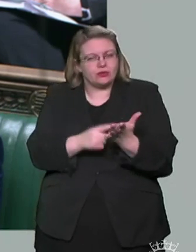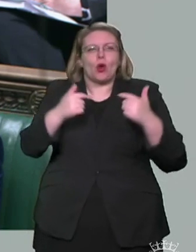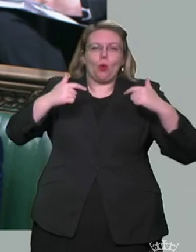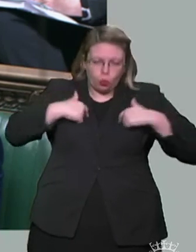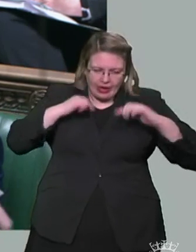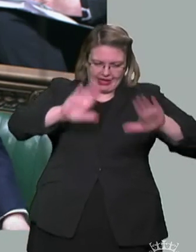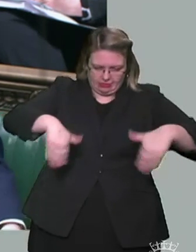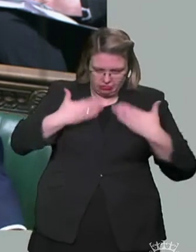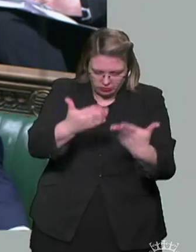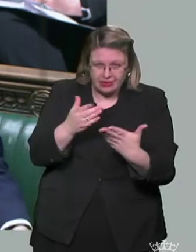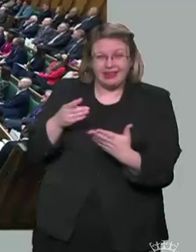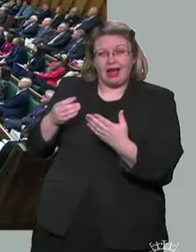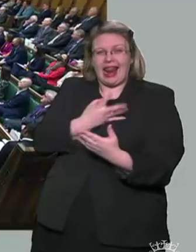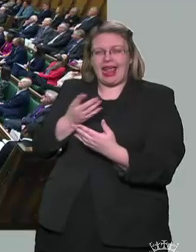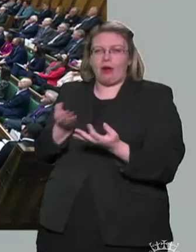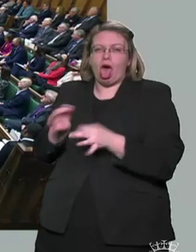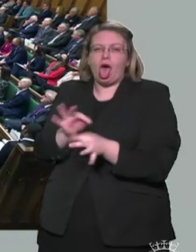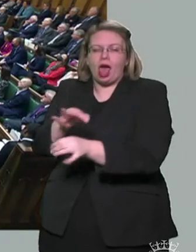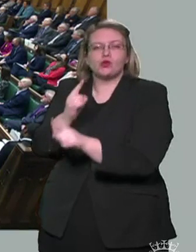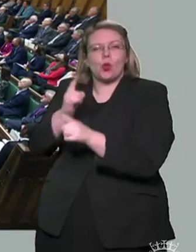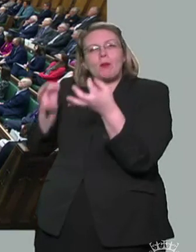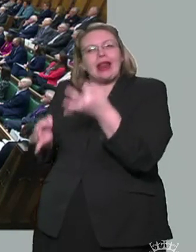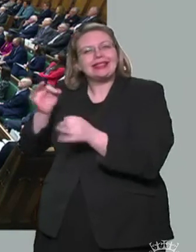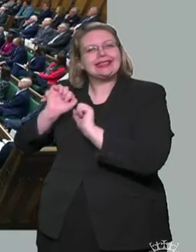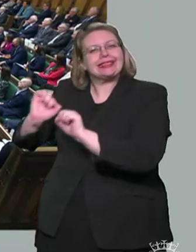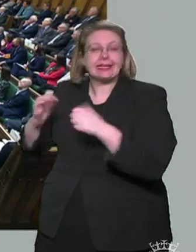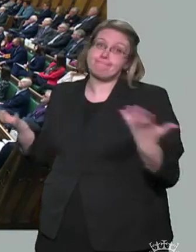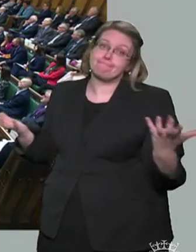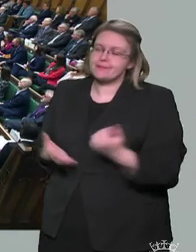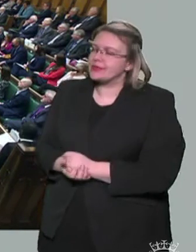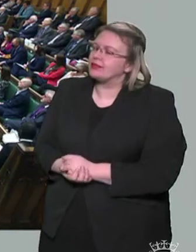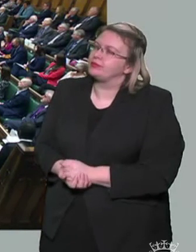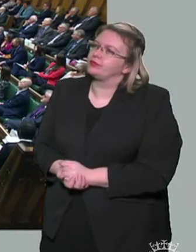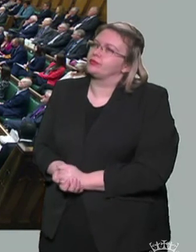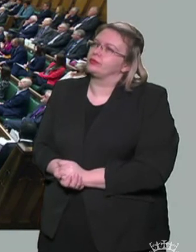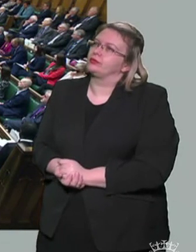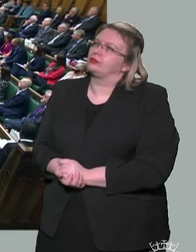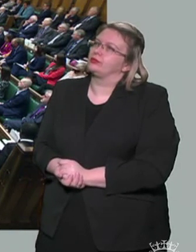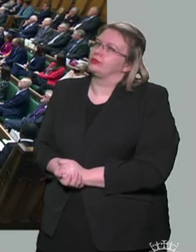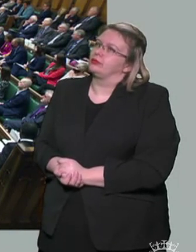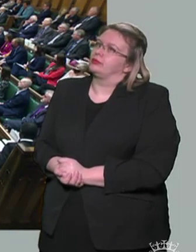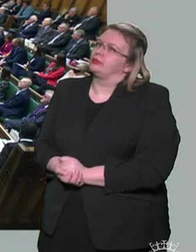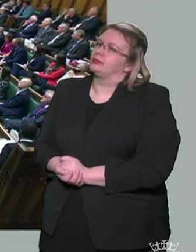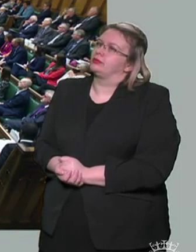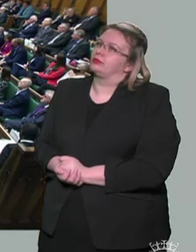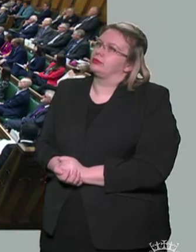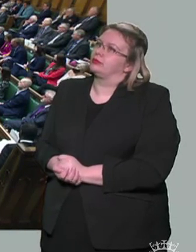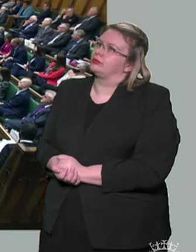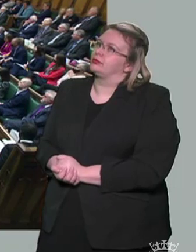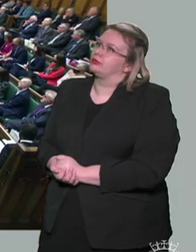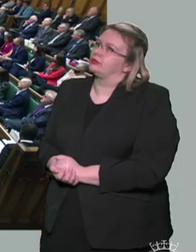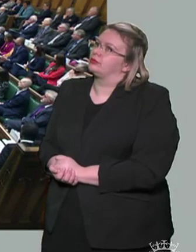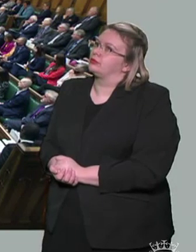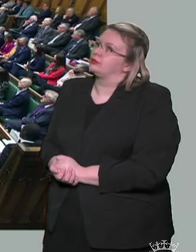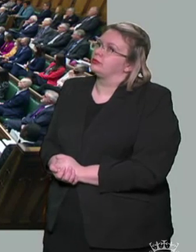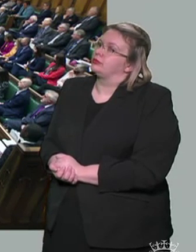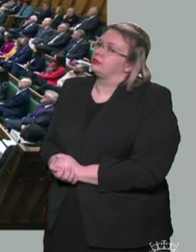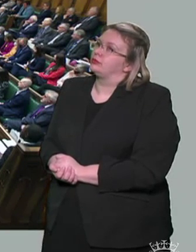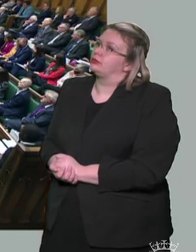That is what is happening because of the tough decisions we have taken.